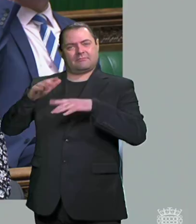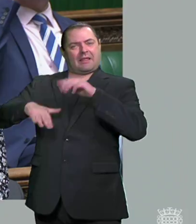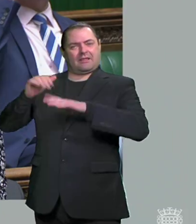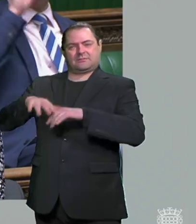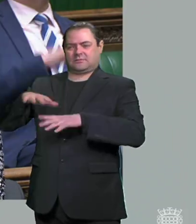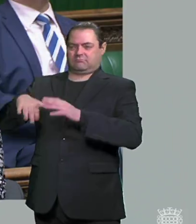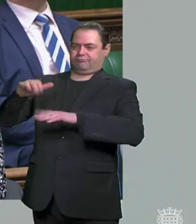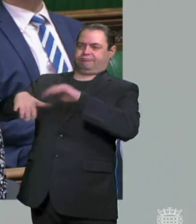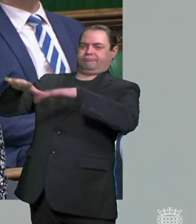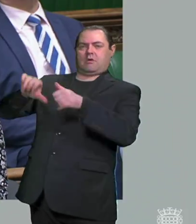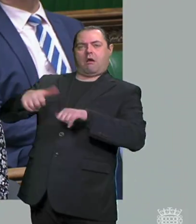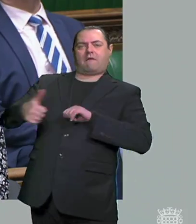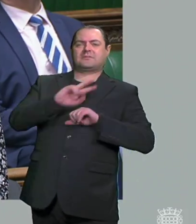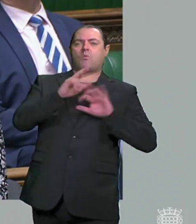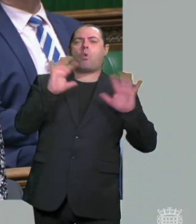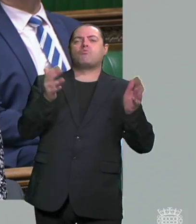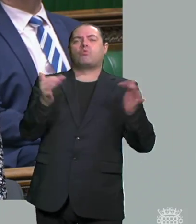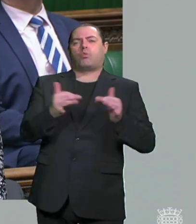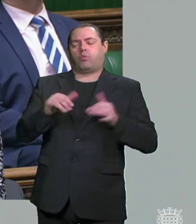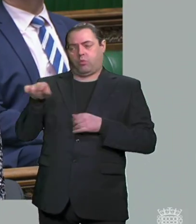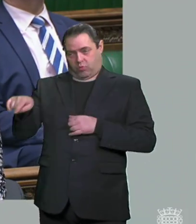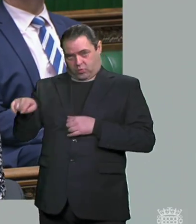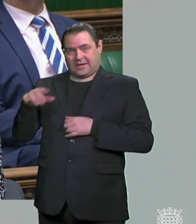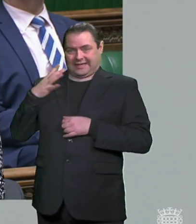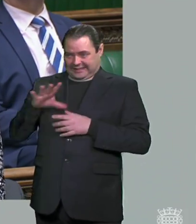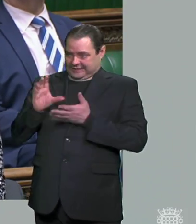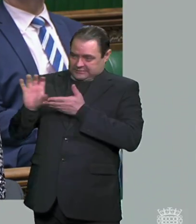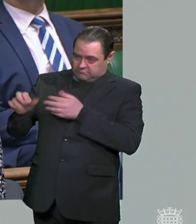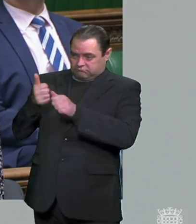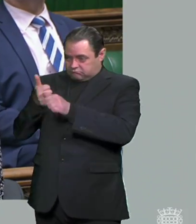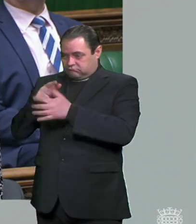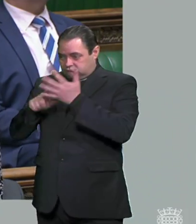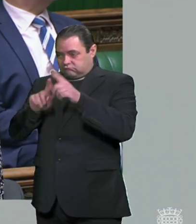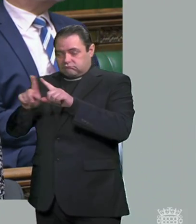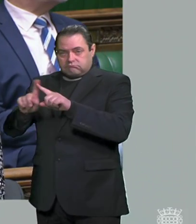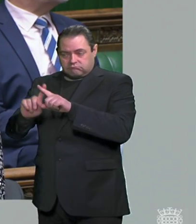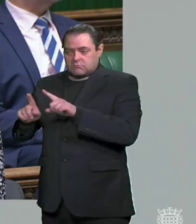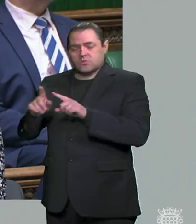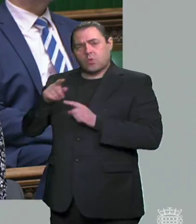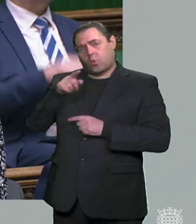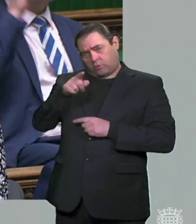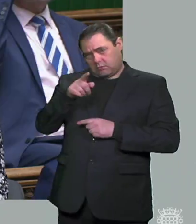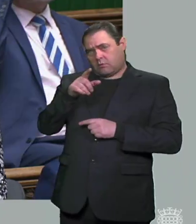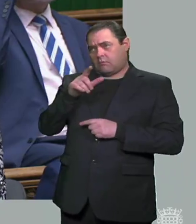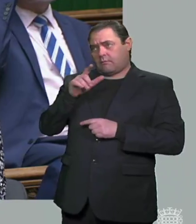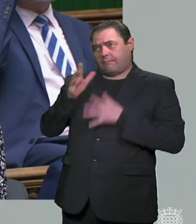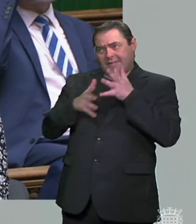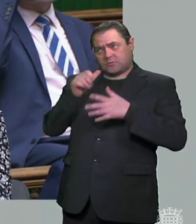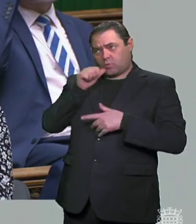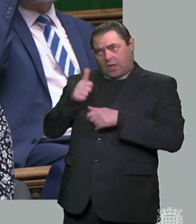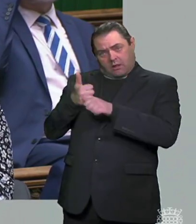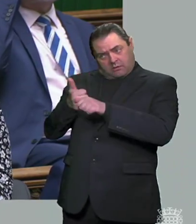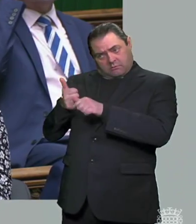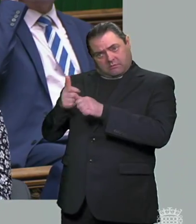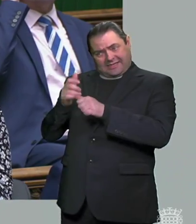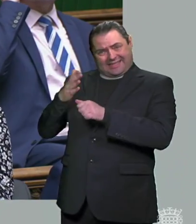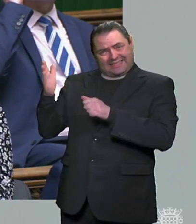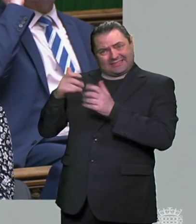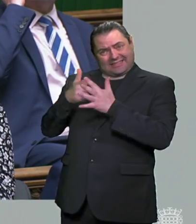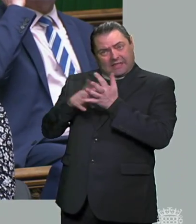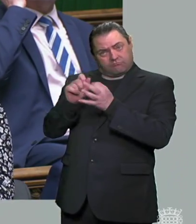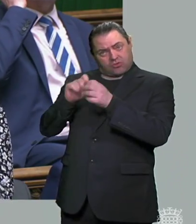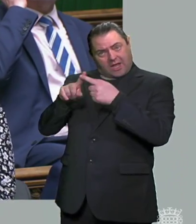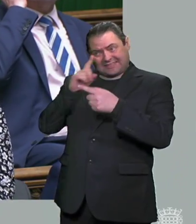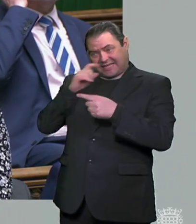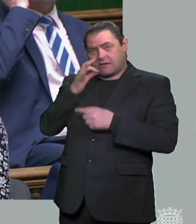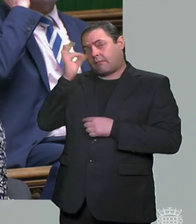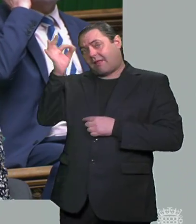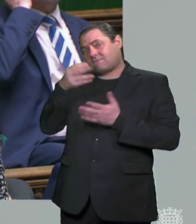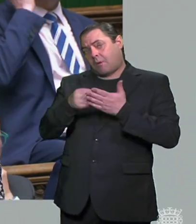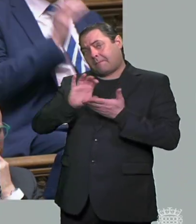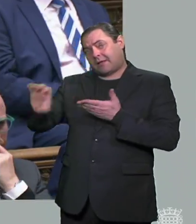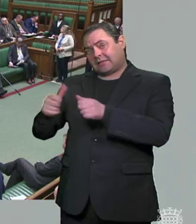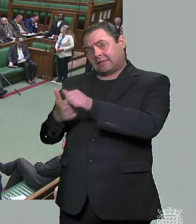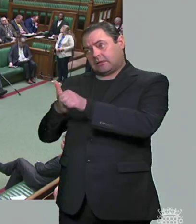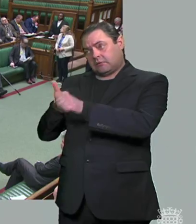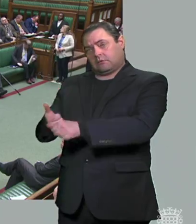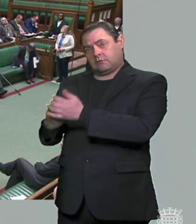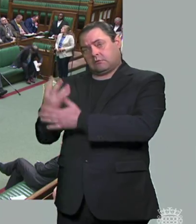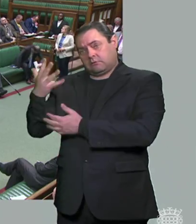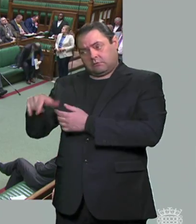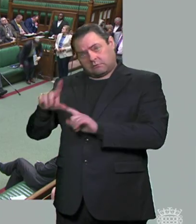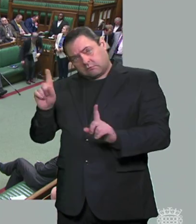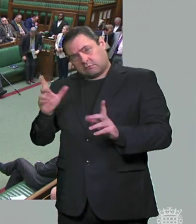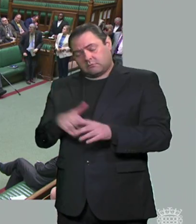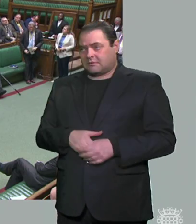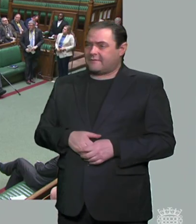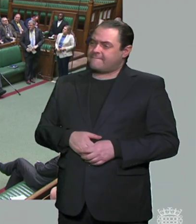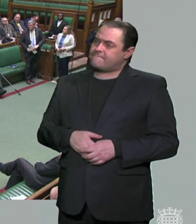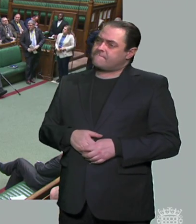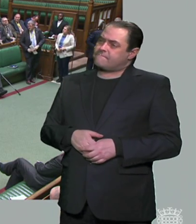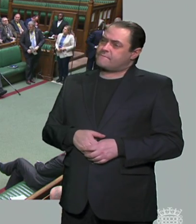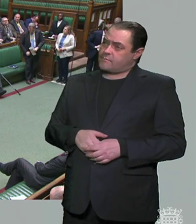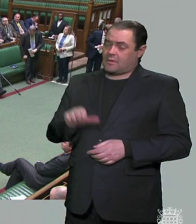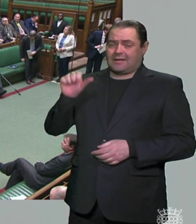Many specific infrastructure and investment needs have been established, so will the Minister encourage new towns in Scotland, such as my constituency, to apply for levelling-up funding to address those important needs?